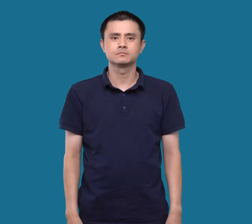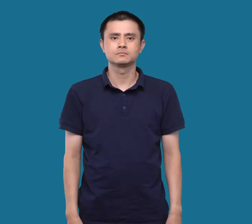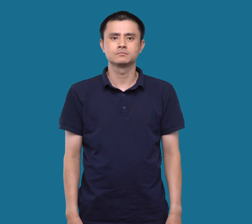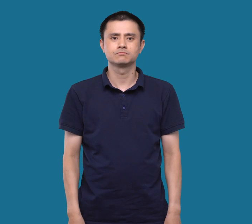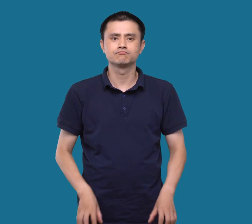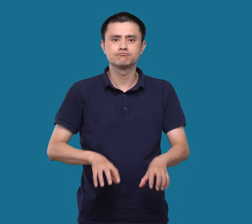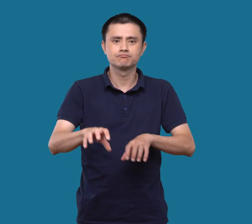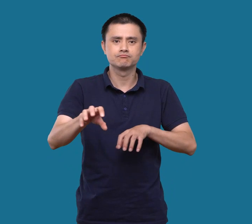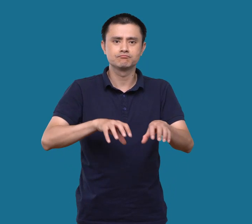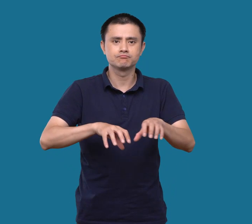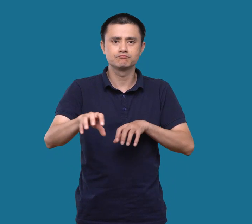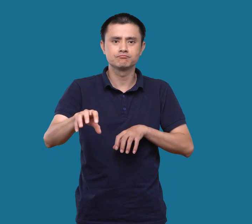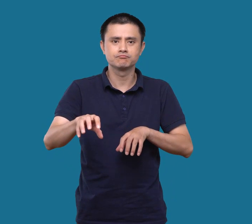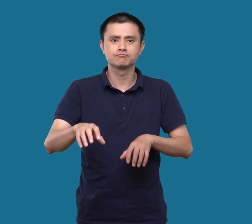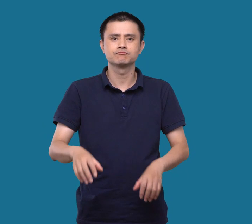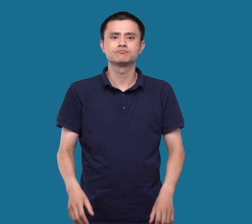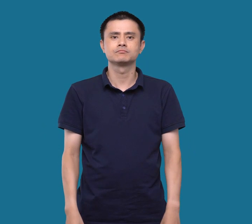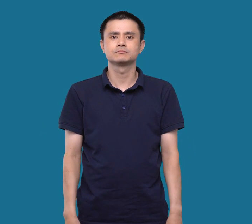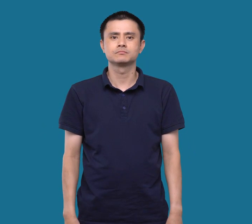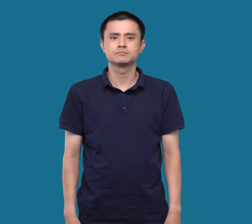loài vật